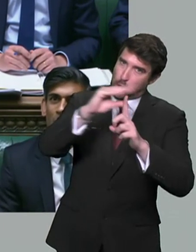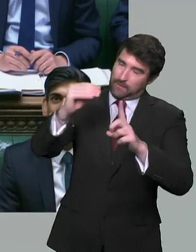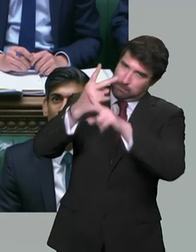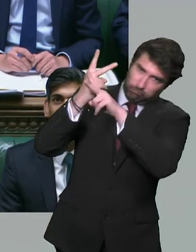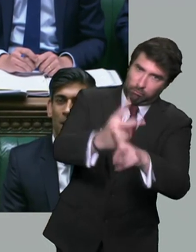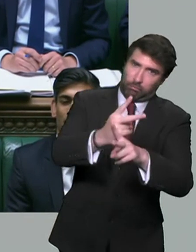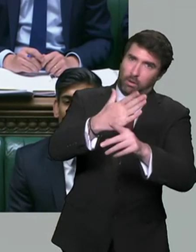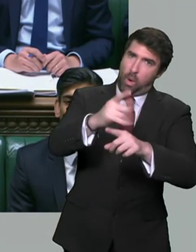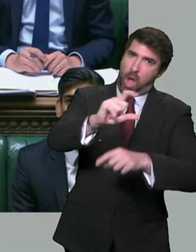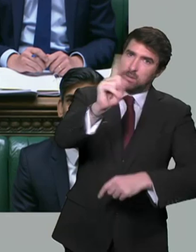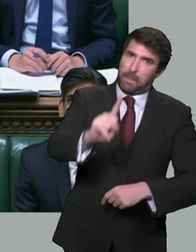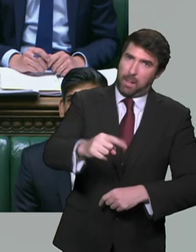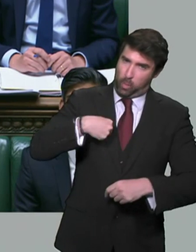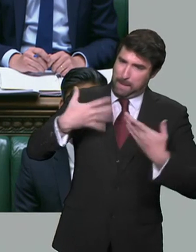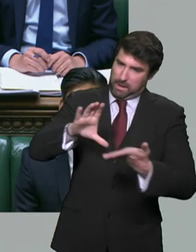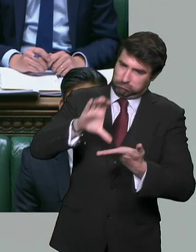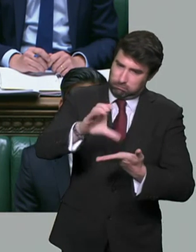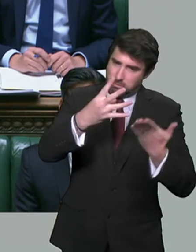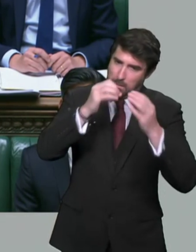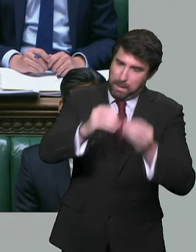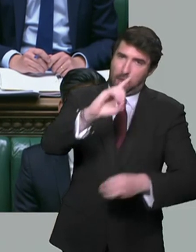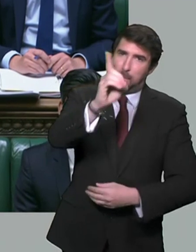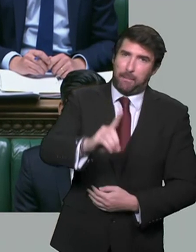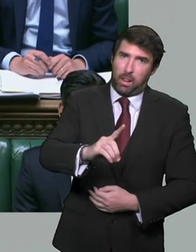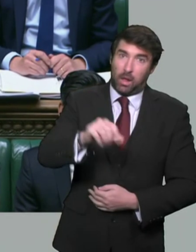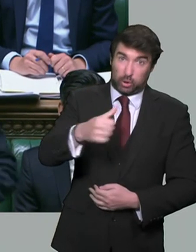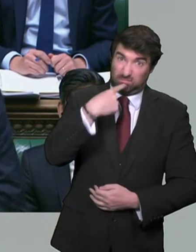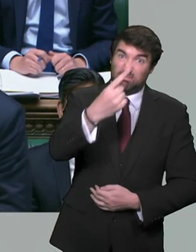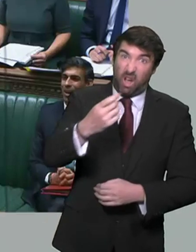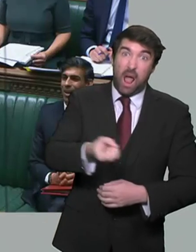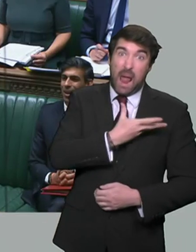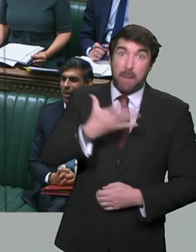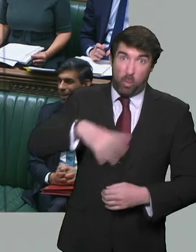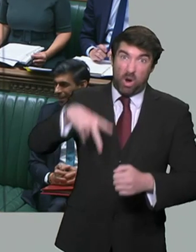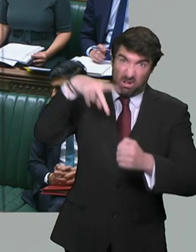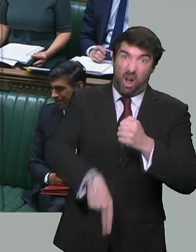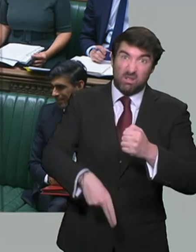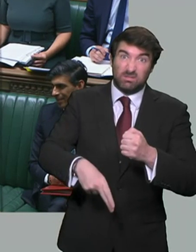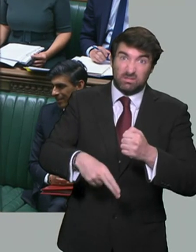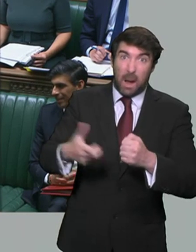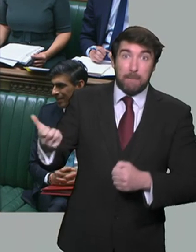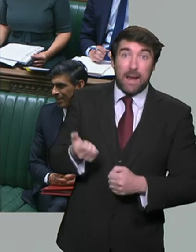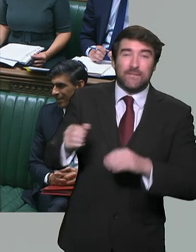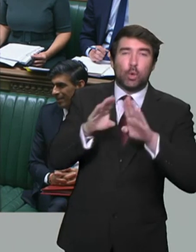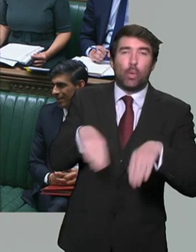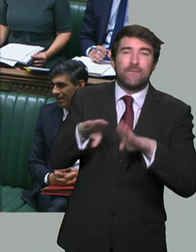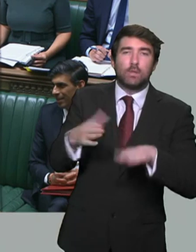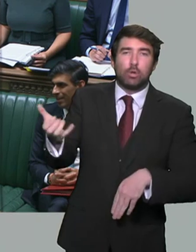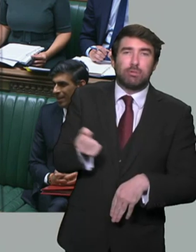I think people in this House and across the country should know that Labour wants to scrap universal credit all together.